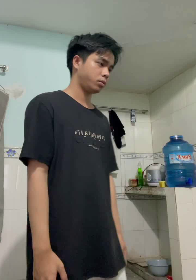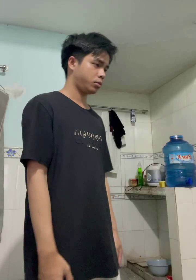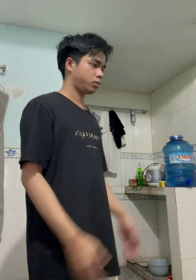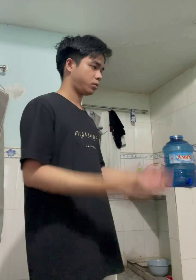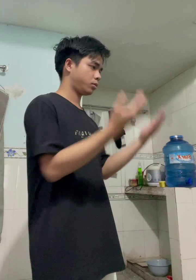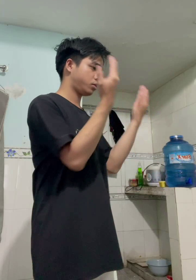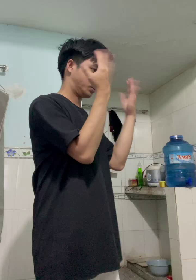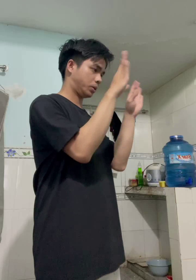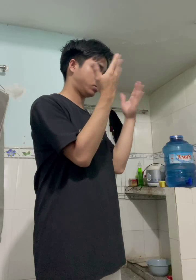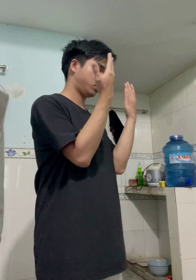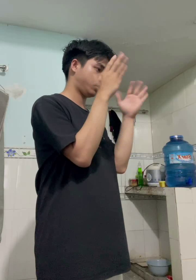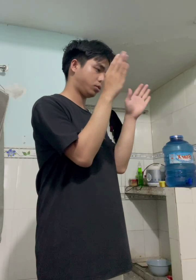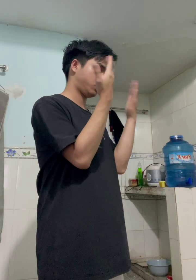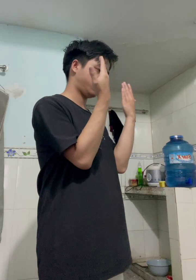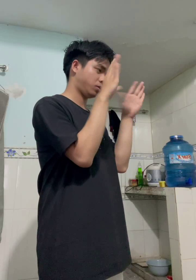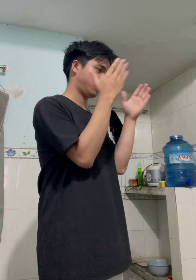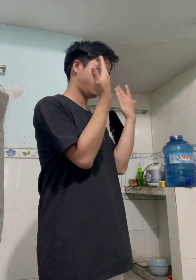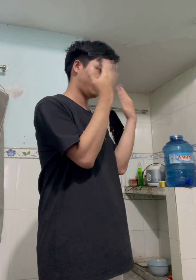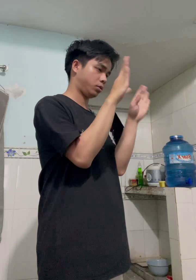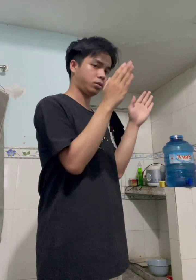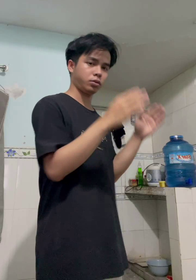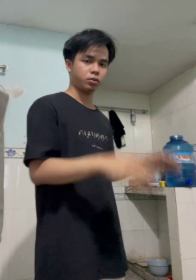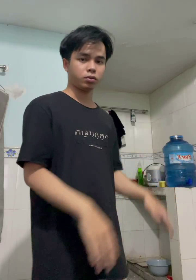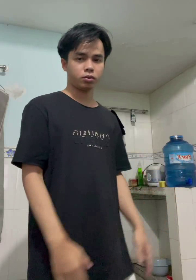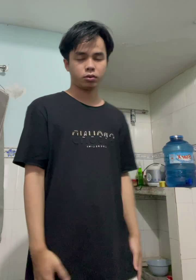vo tay